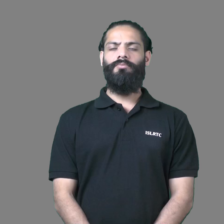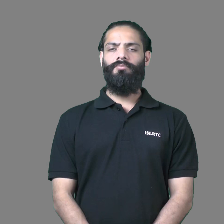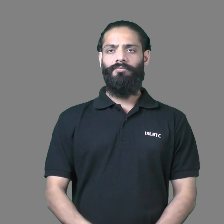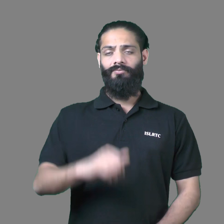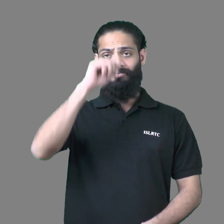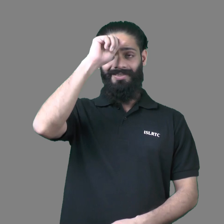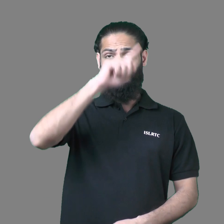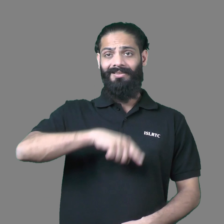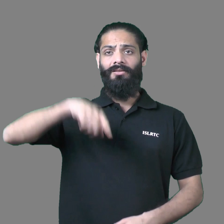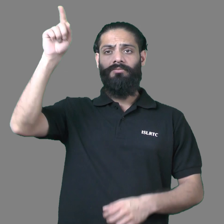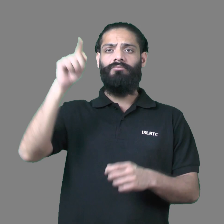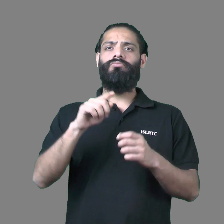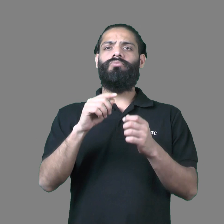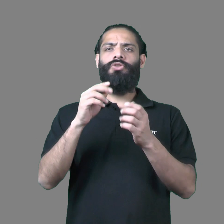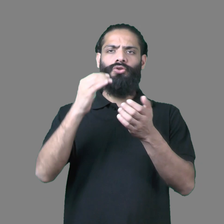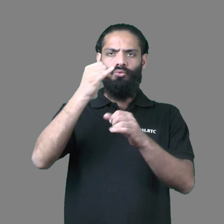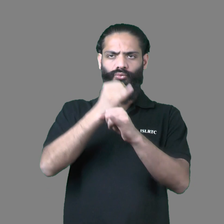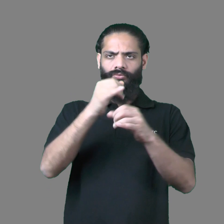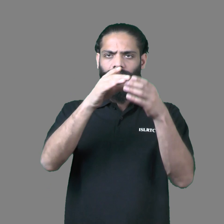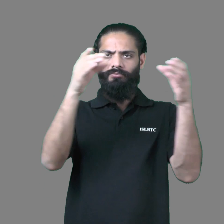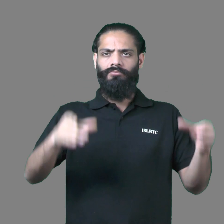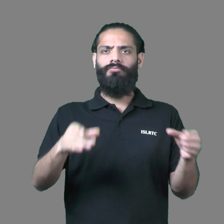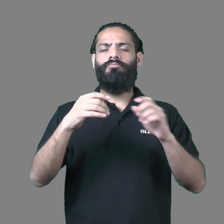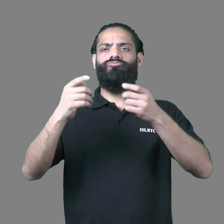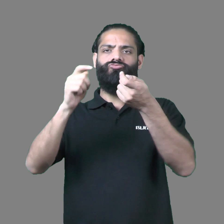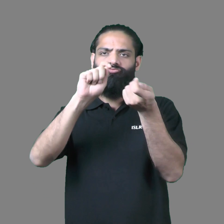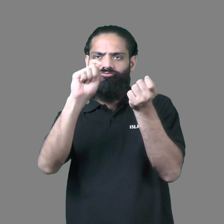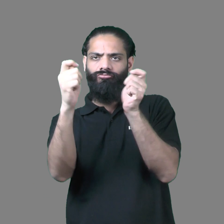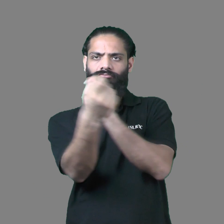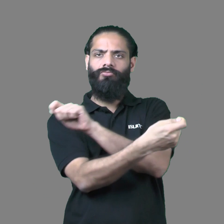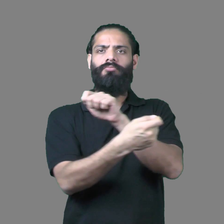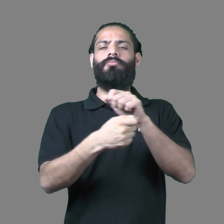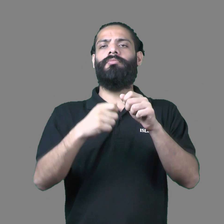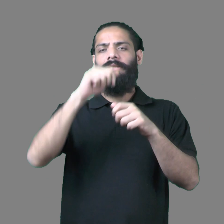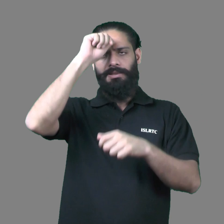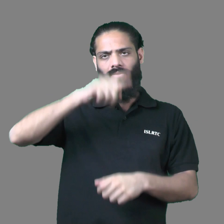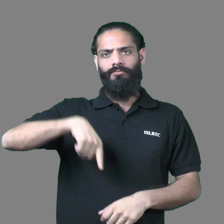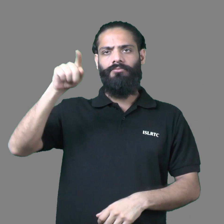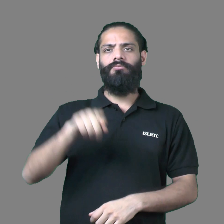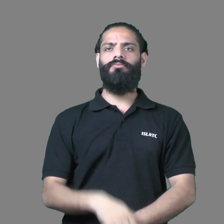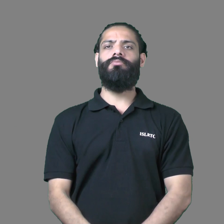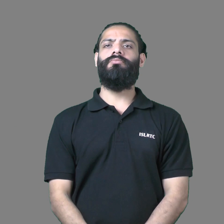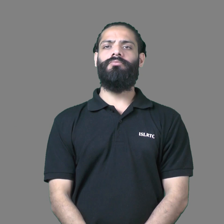National Institution for Transforming India (NITI)